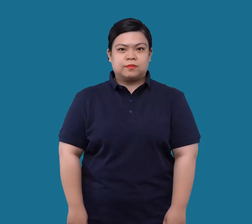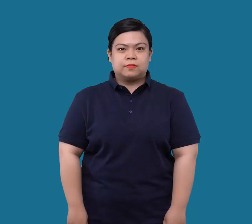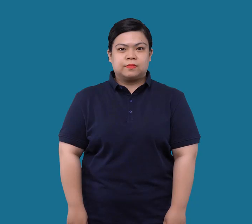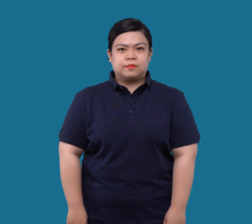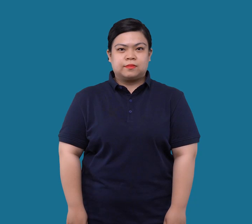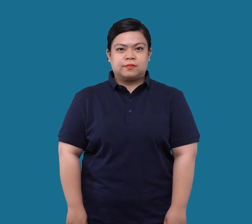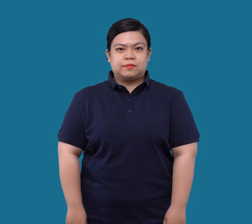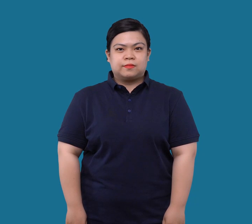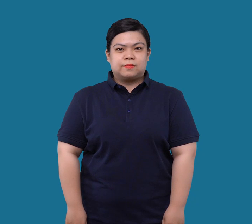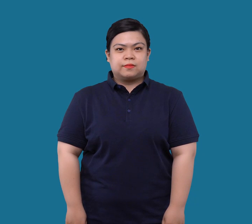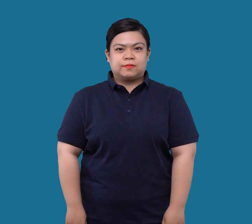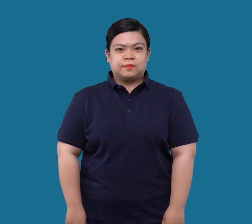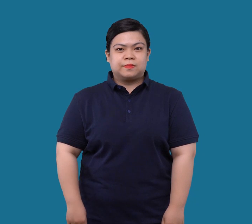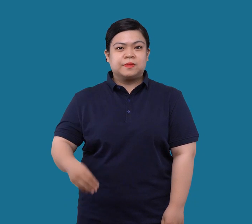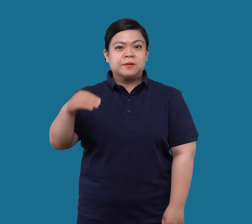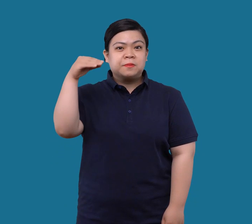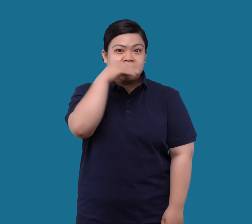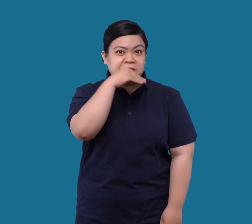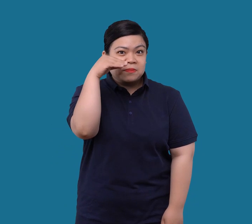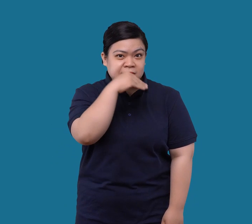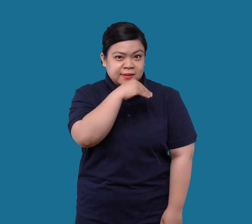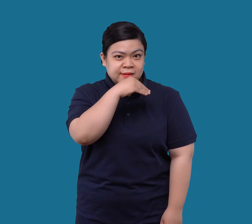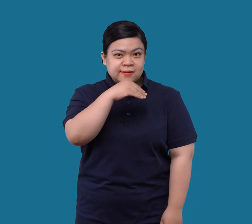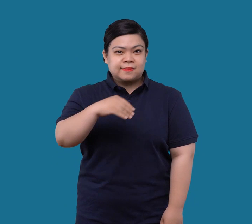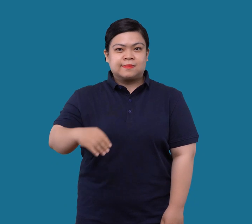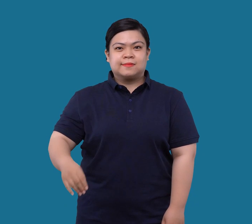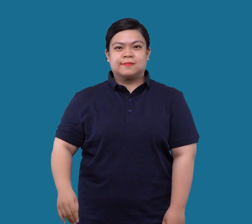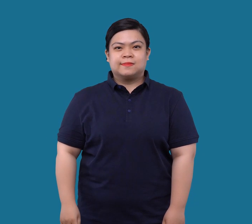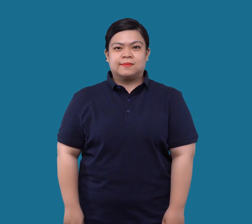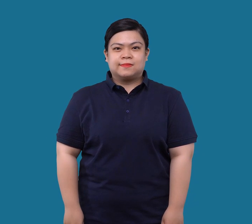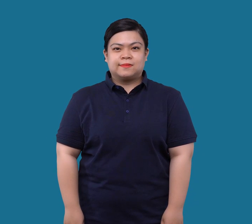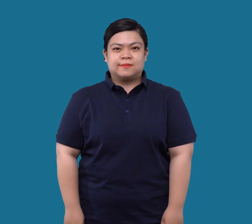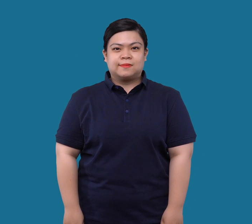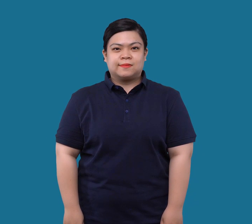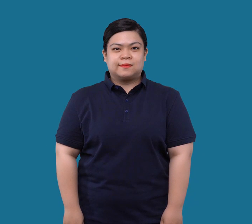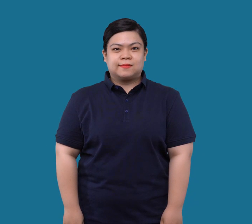bánh mì